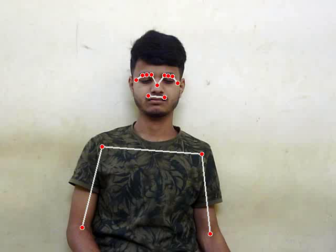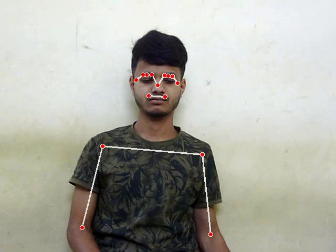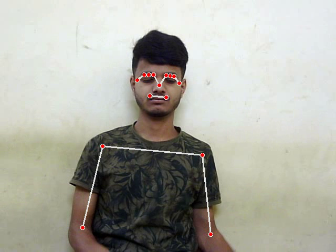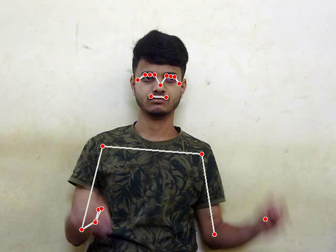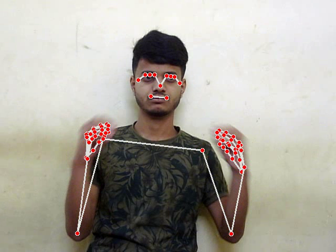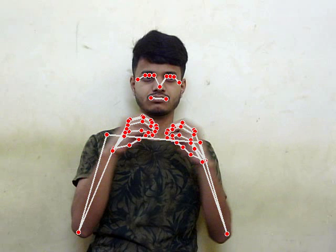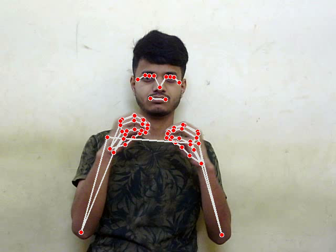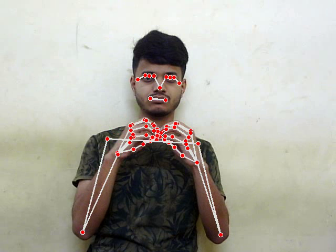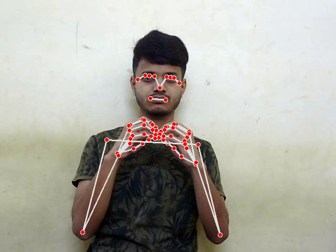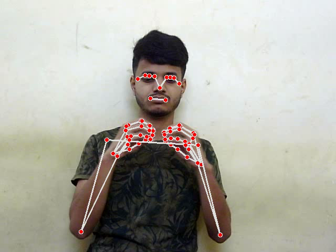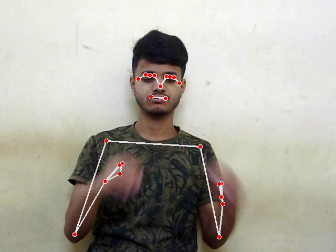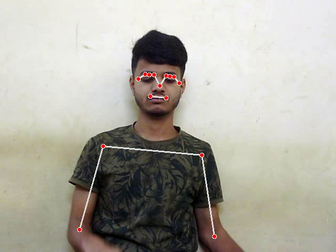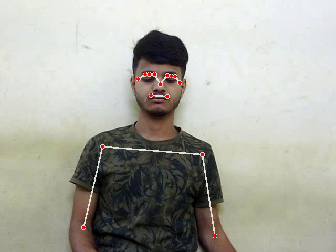more